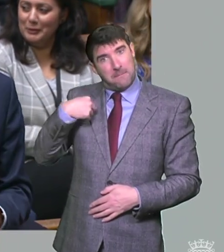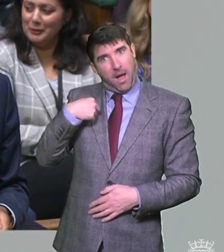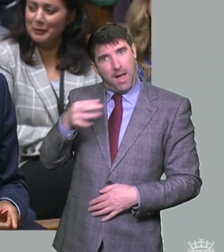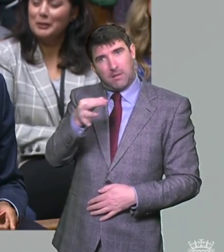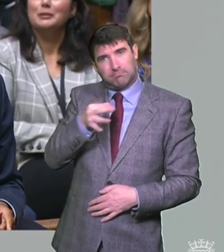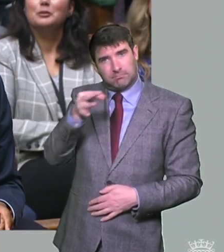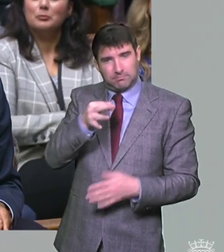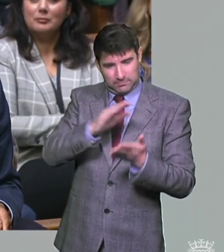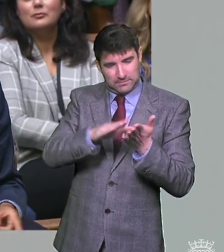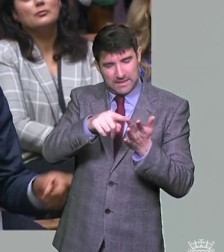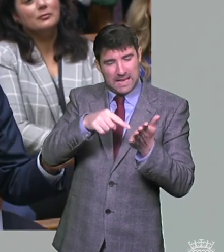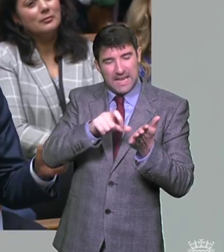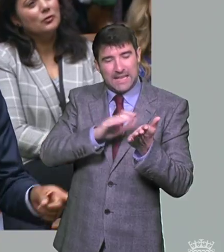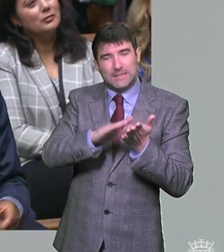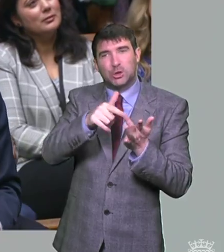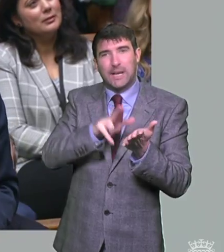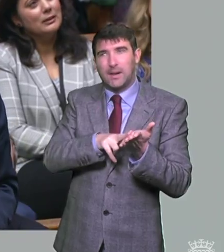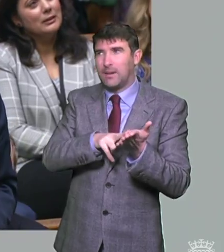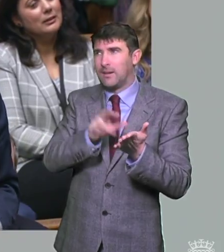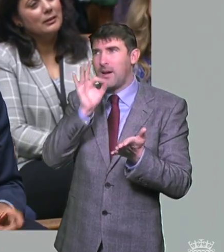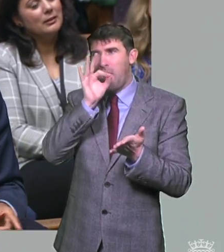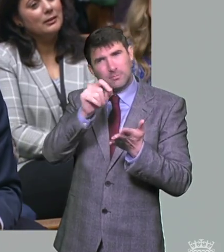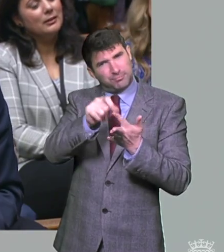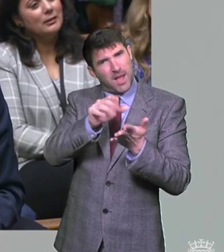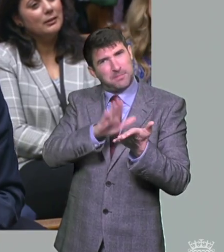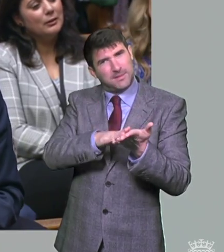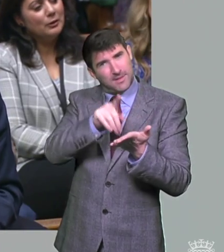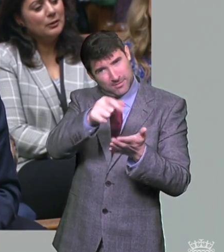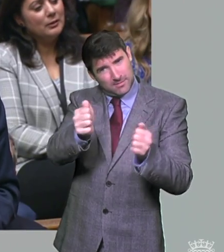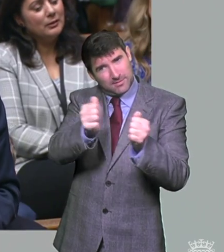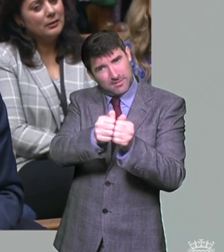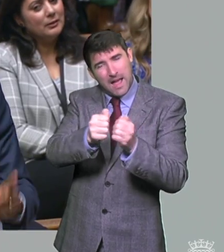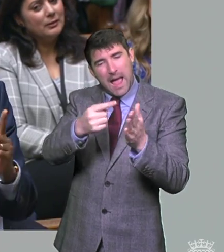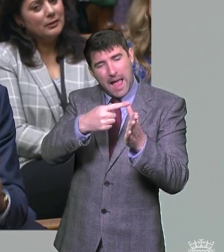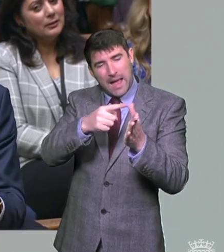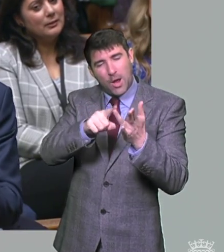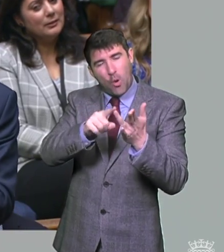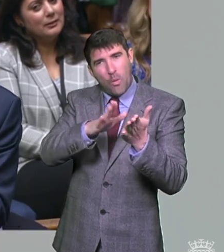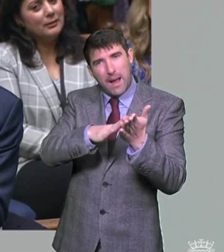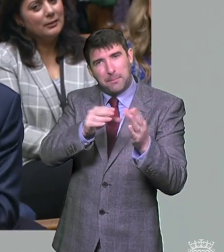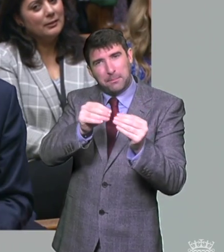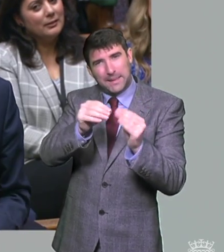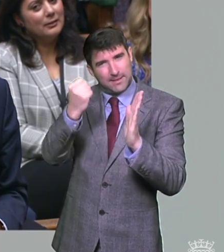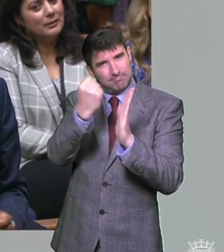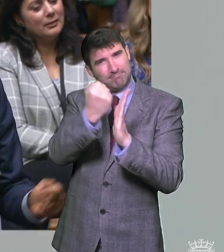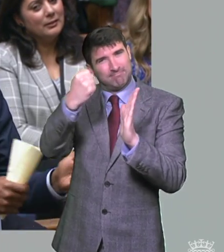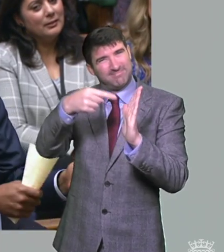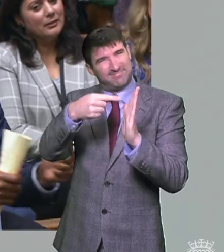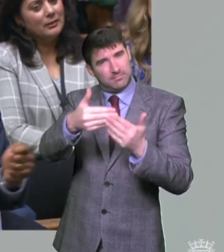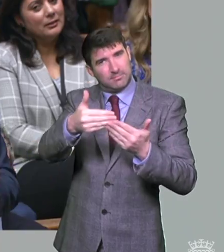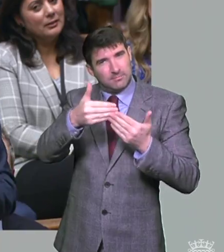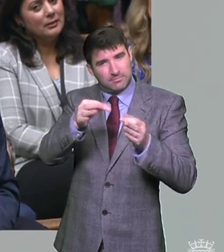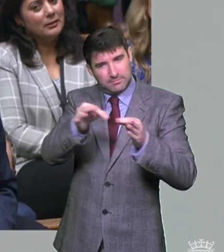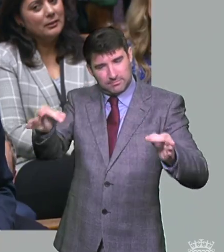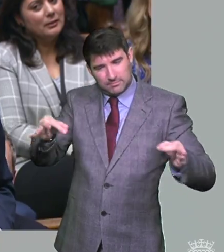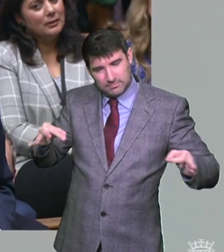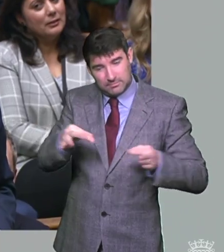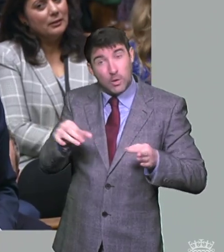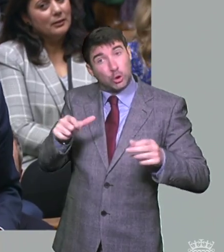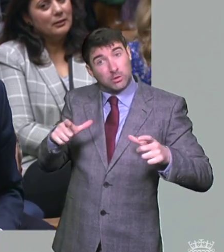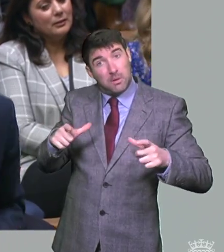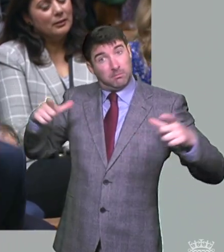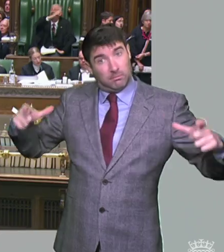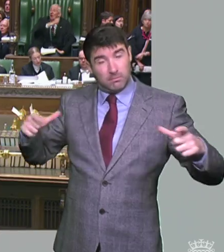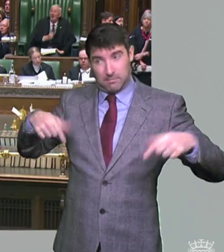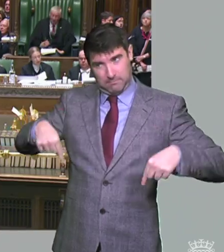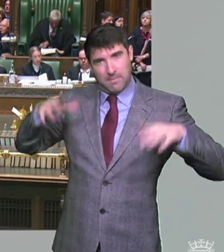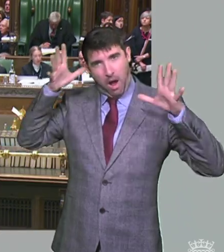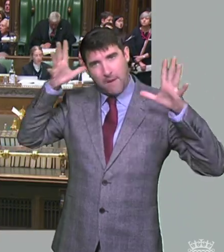Will the Prime Minister join me in celebrating areas protected by AONB status and support my campaign to potentially extend them in rural Hertfordshire?